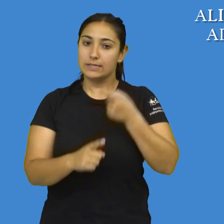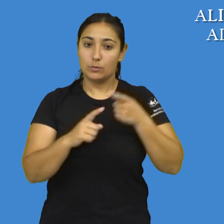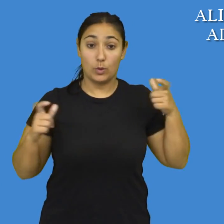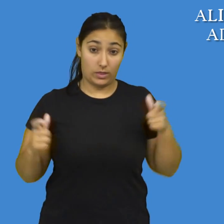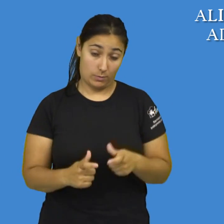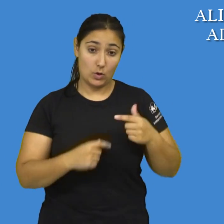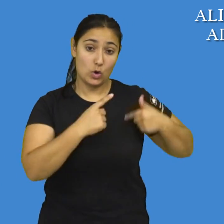reducir